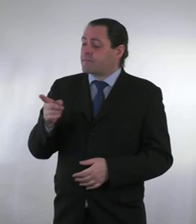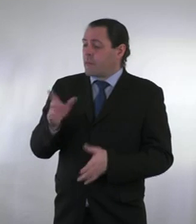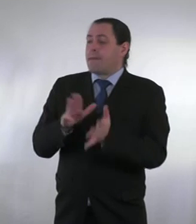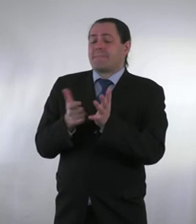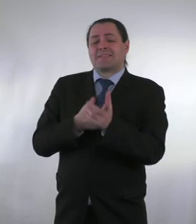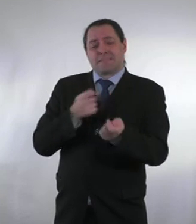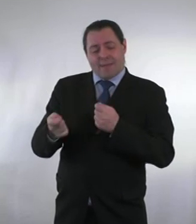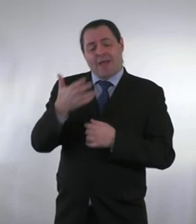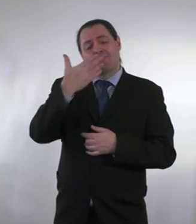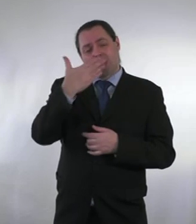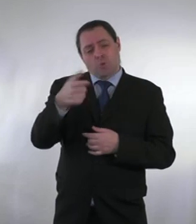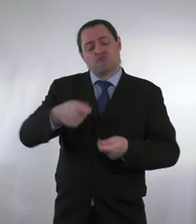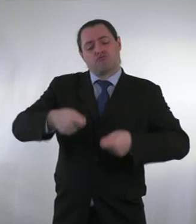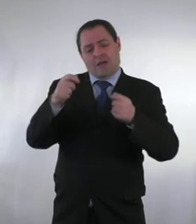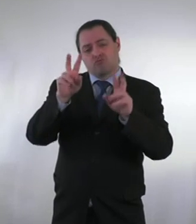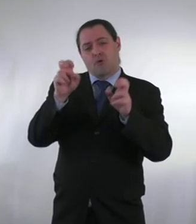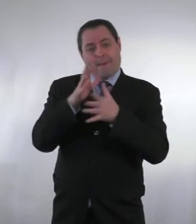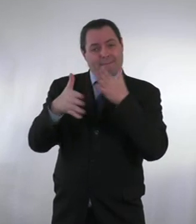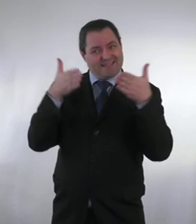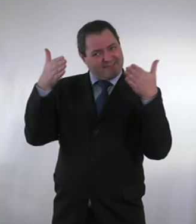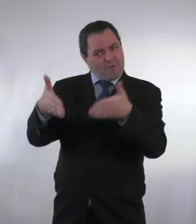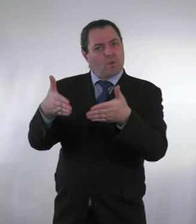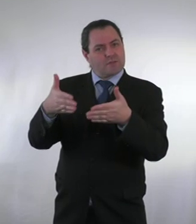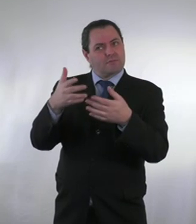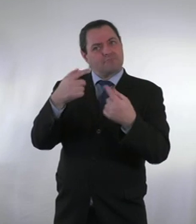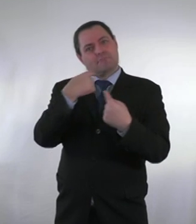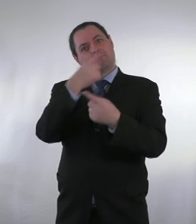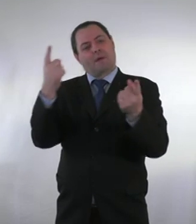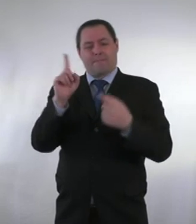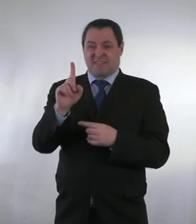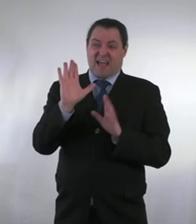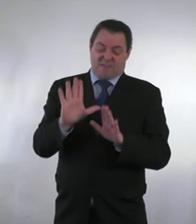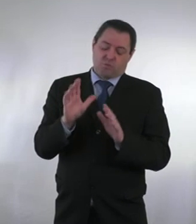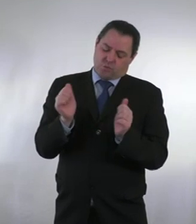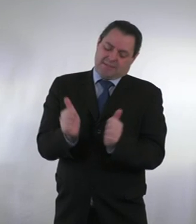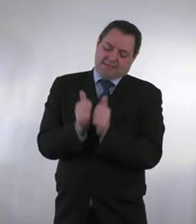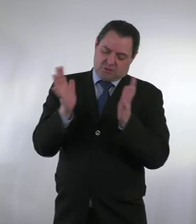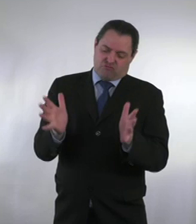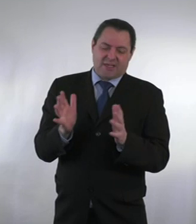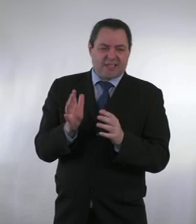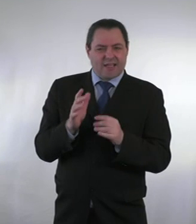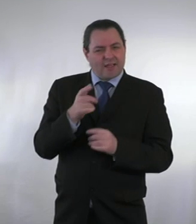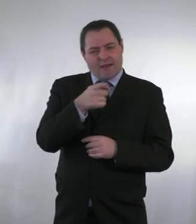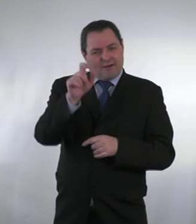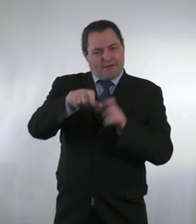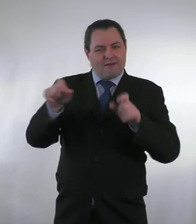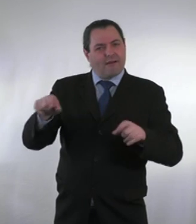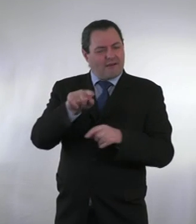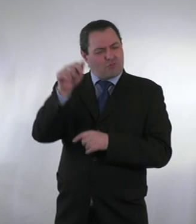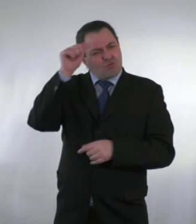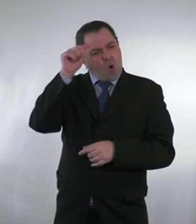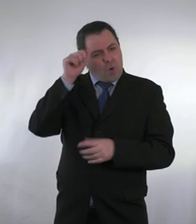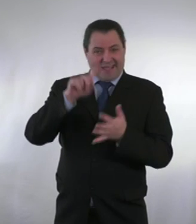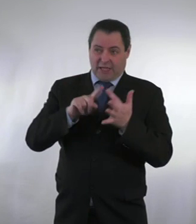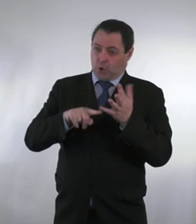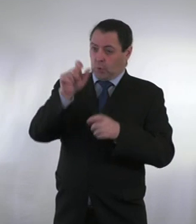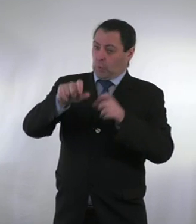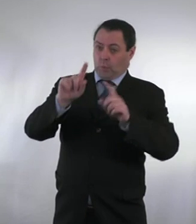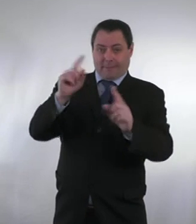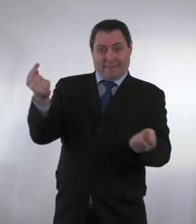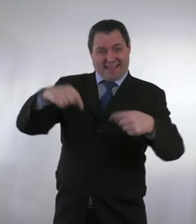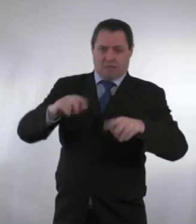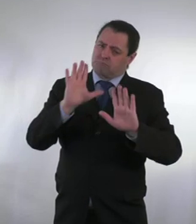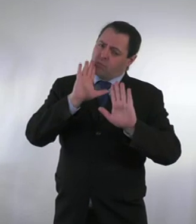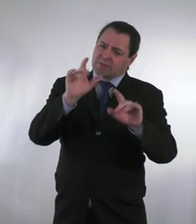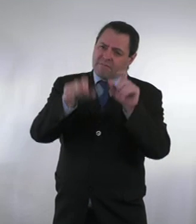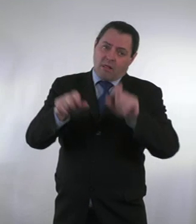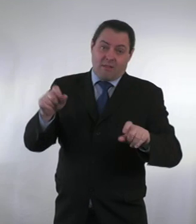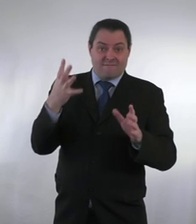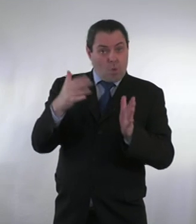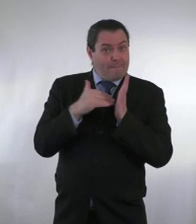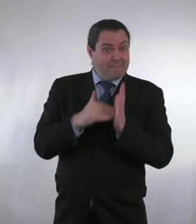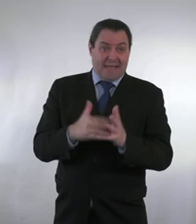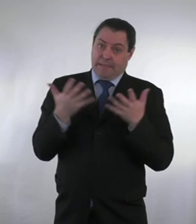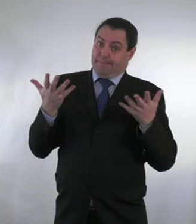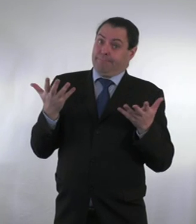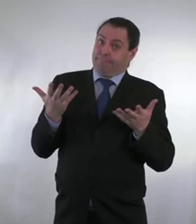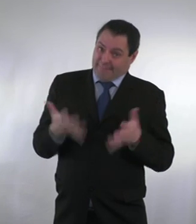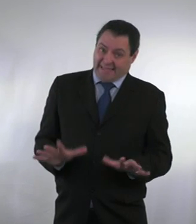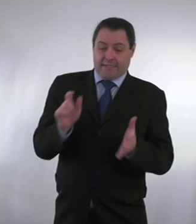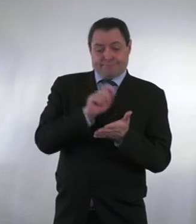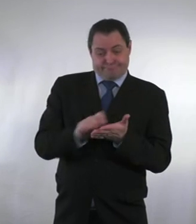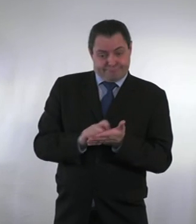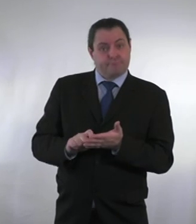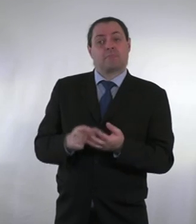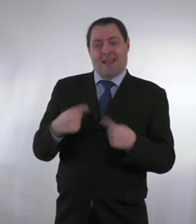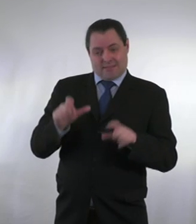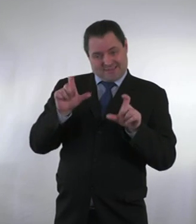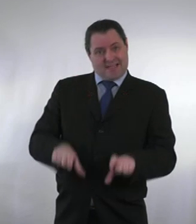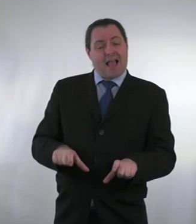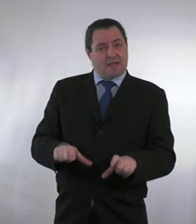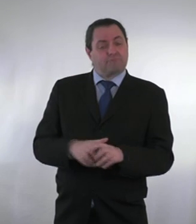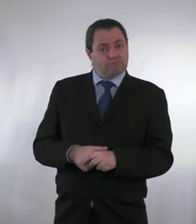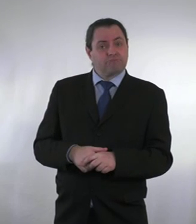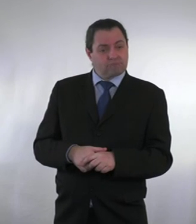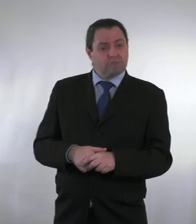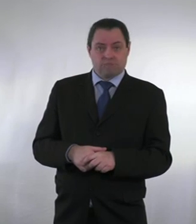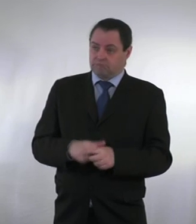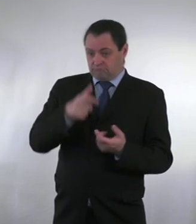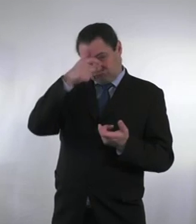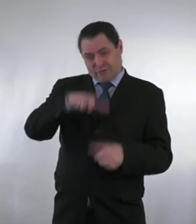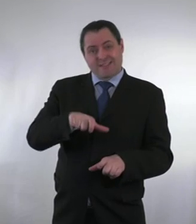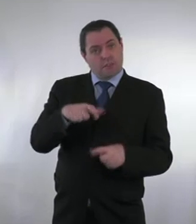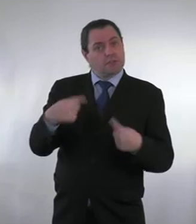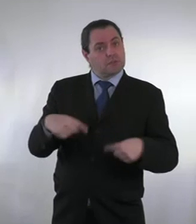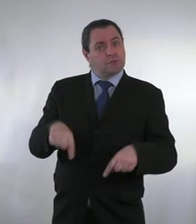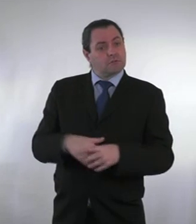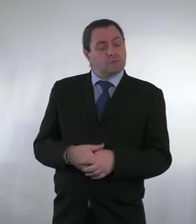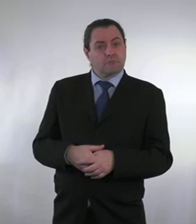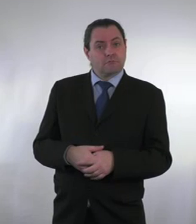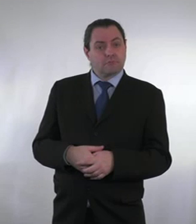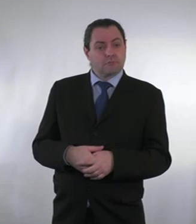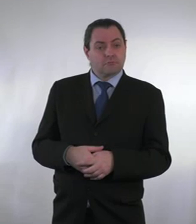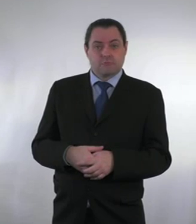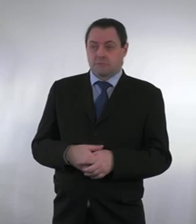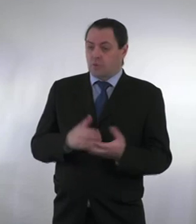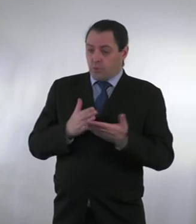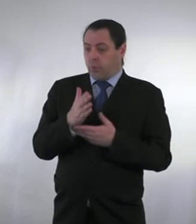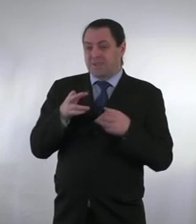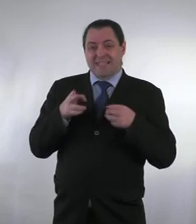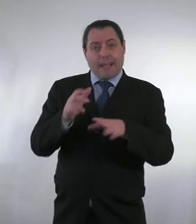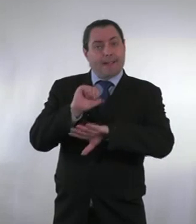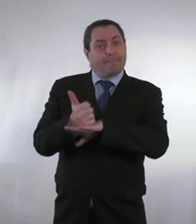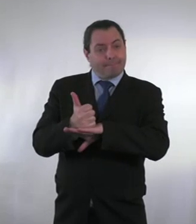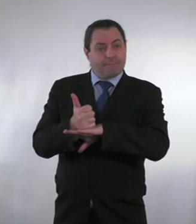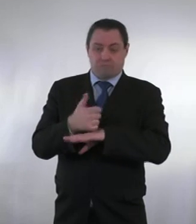I thank the honourable Member for what he has done just now to draw attention to the scheme, but I must say that I respectfully disagree with him about the ignorance in which our wonderful EU nationals have been, because 4 million of them have successfully applied and been given residence, thanks to the scheme we have instituted.